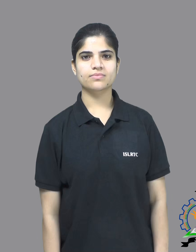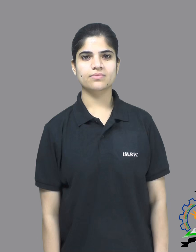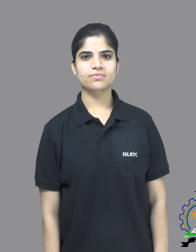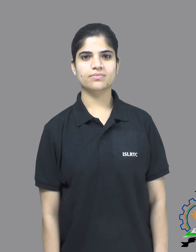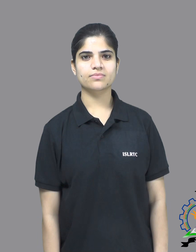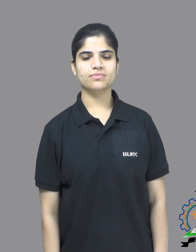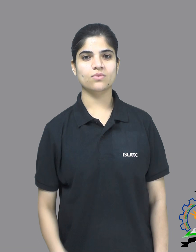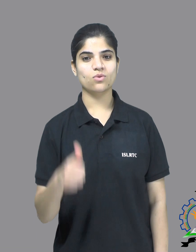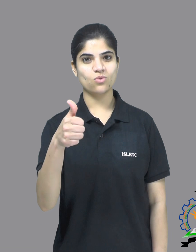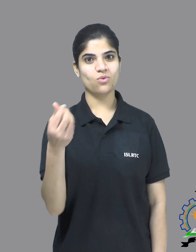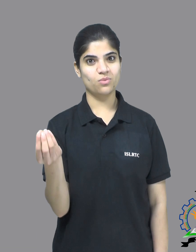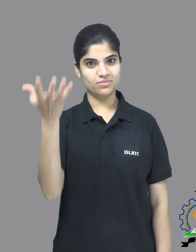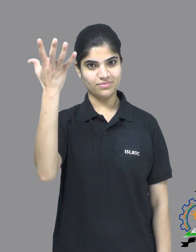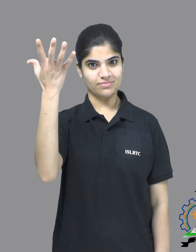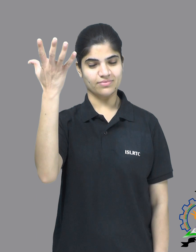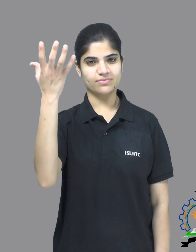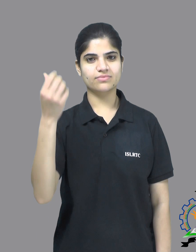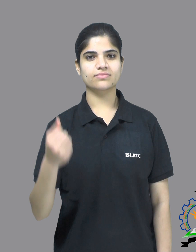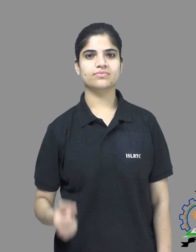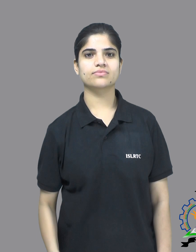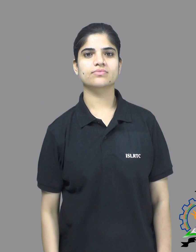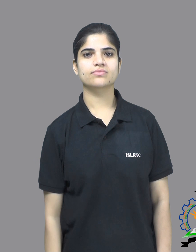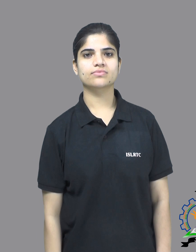Good Morning